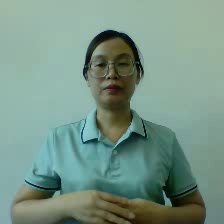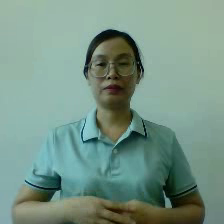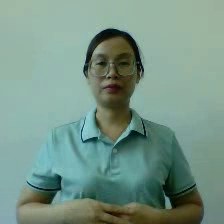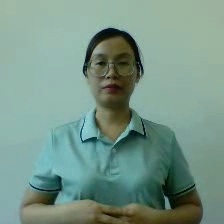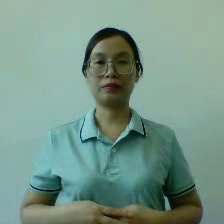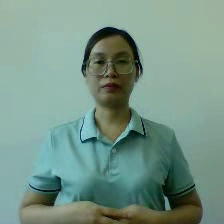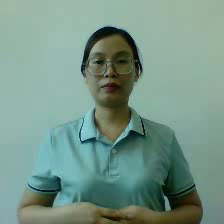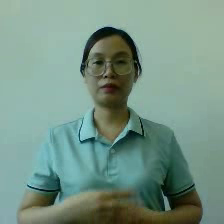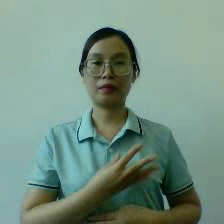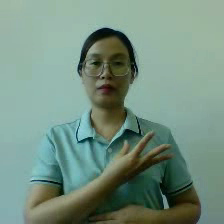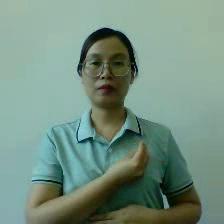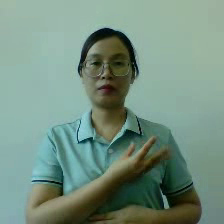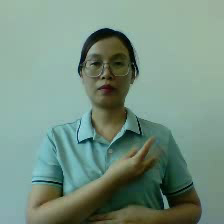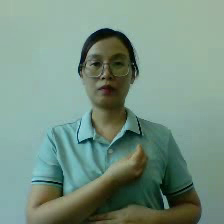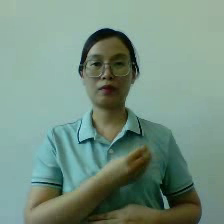Xúc động